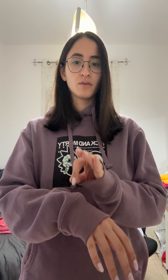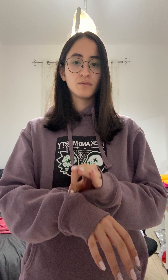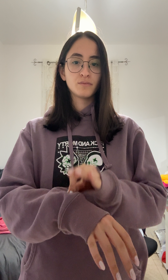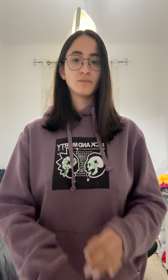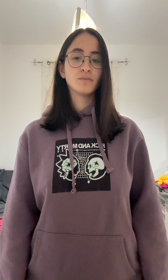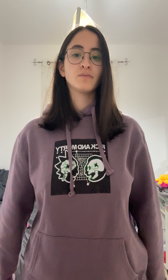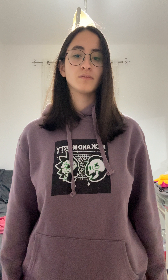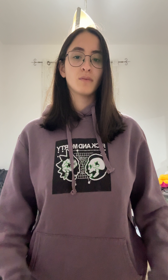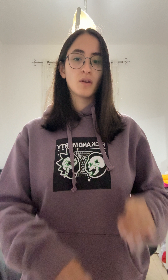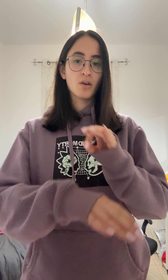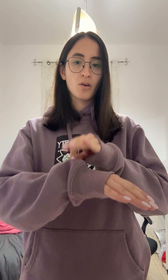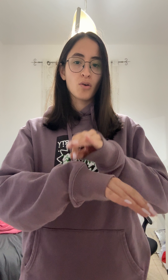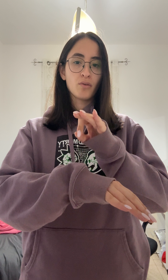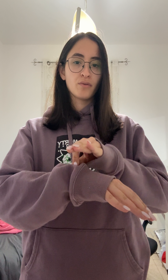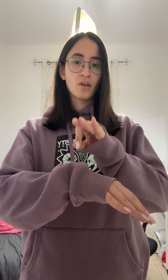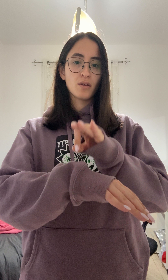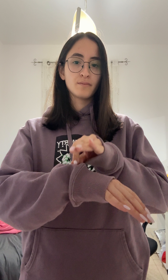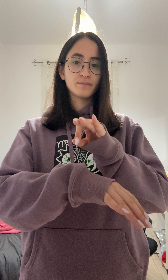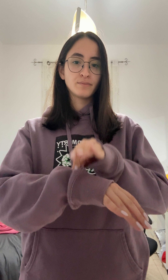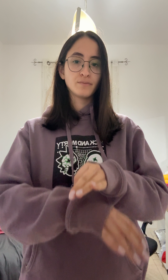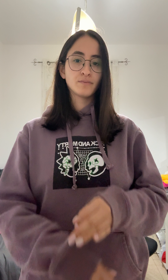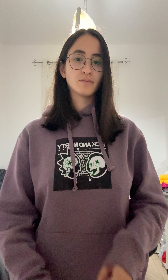רופא